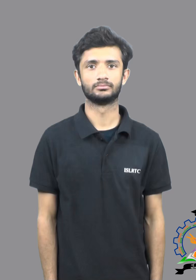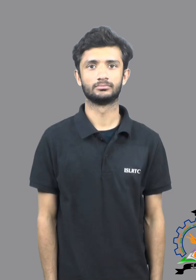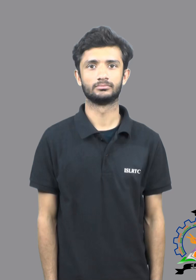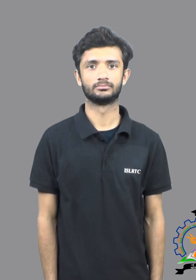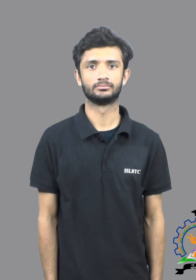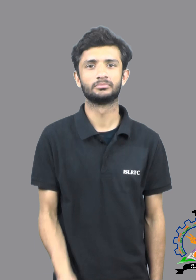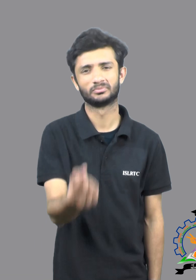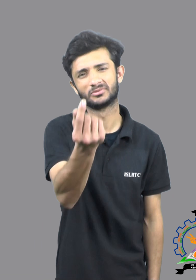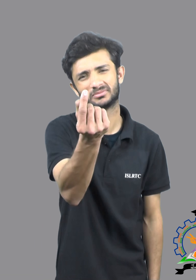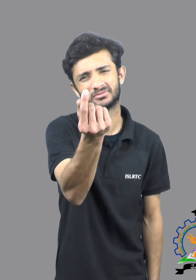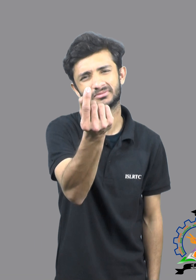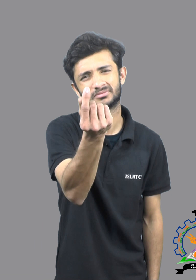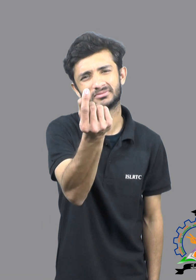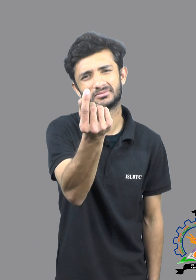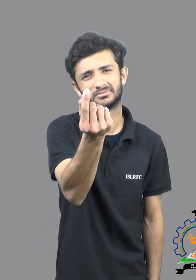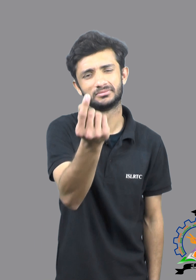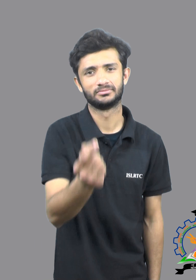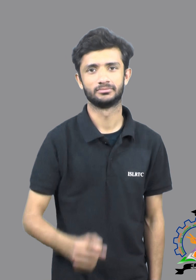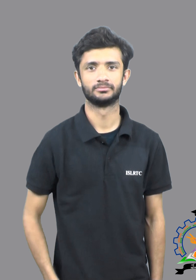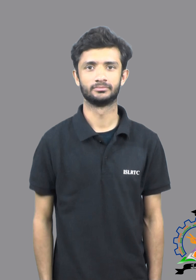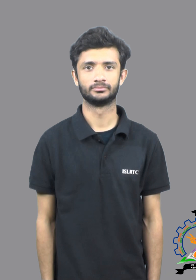Please